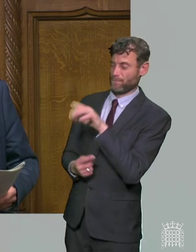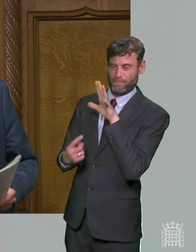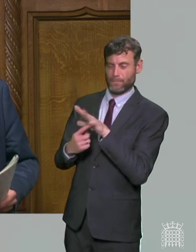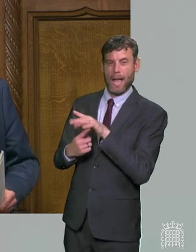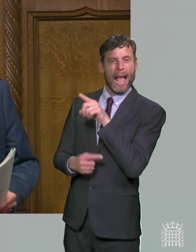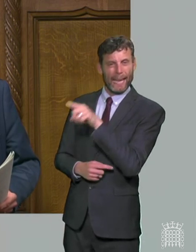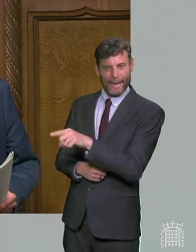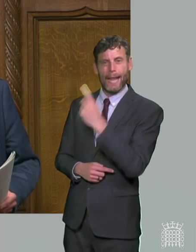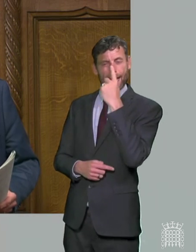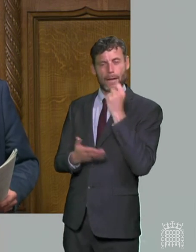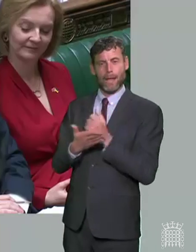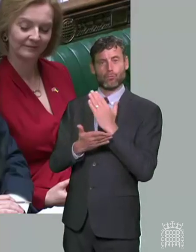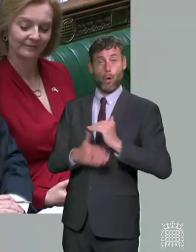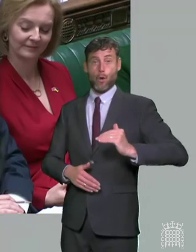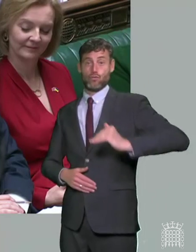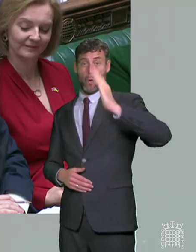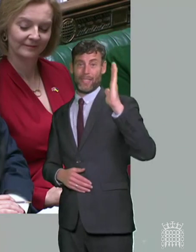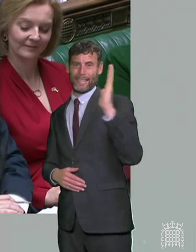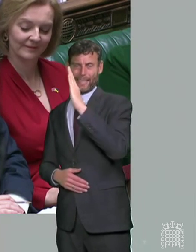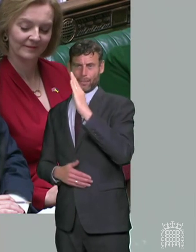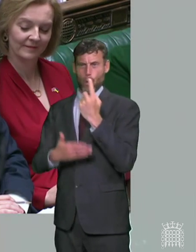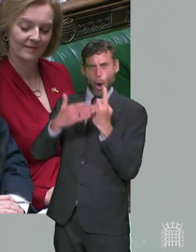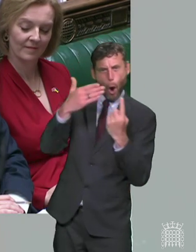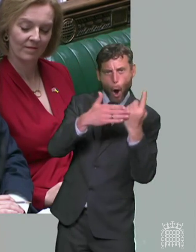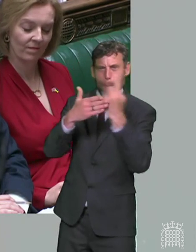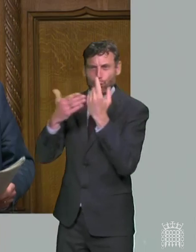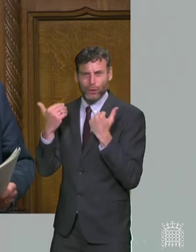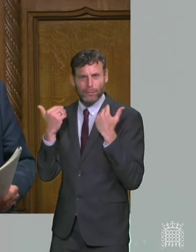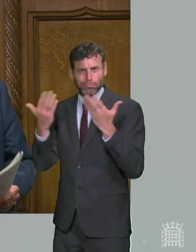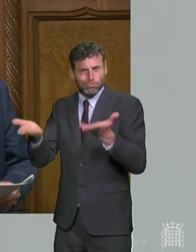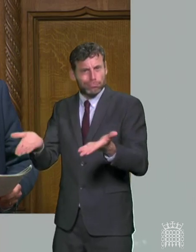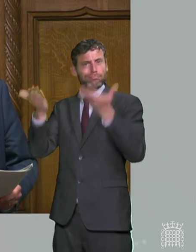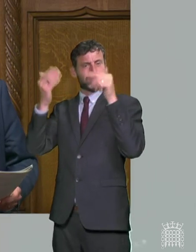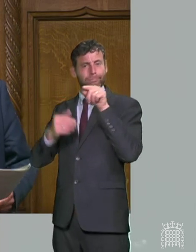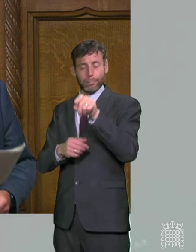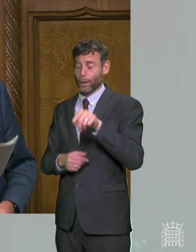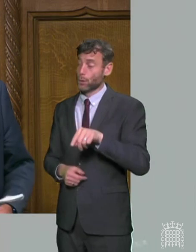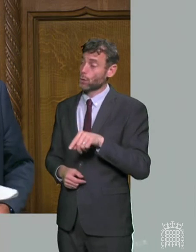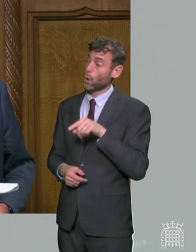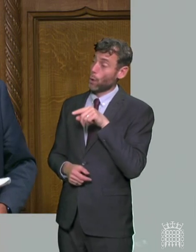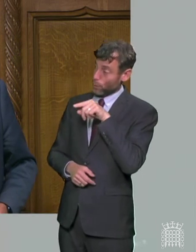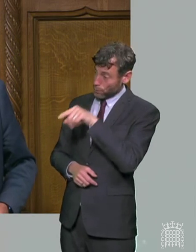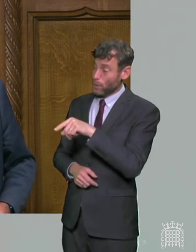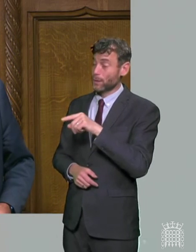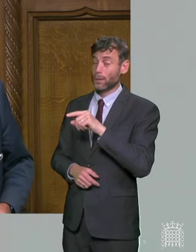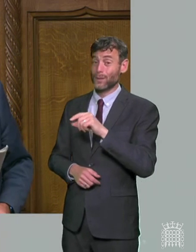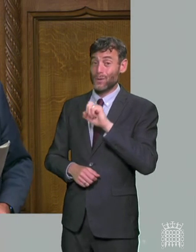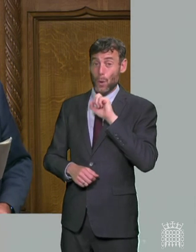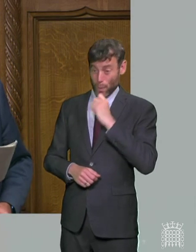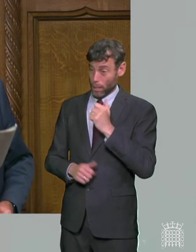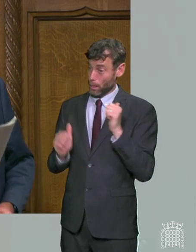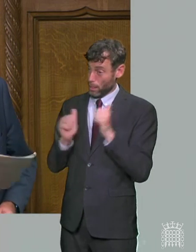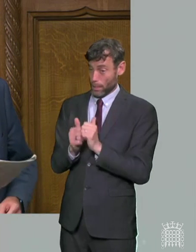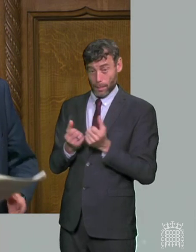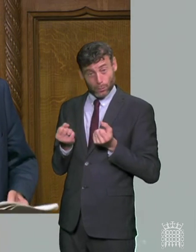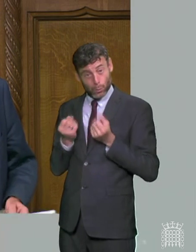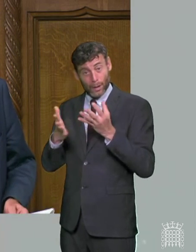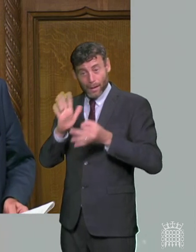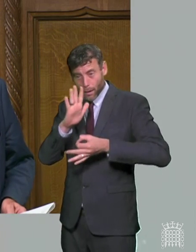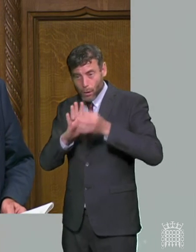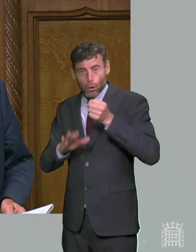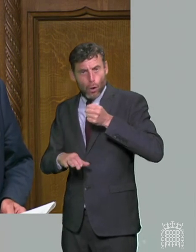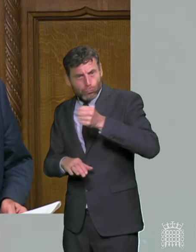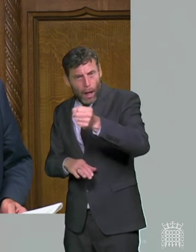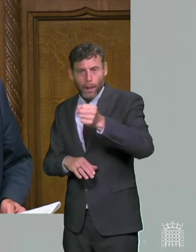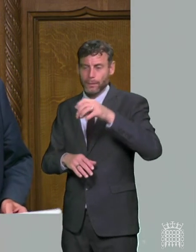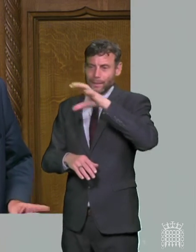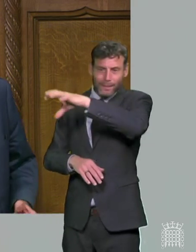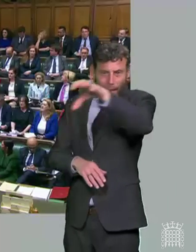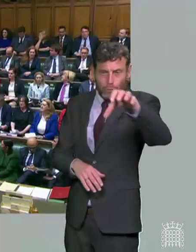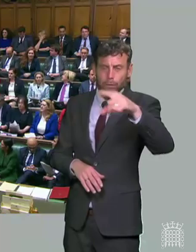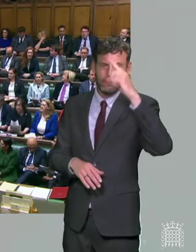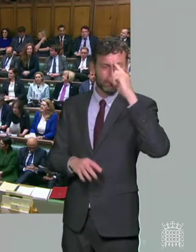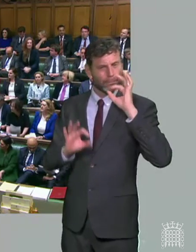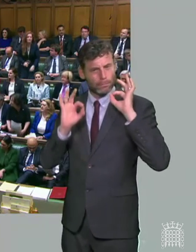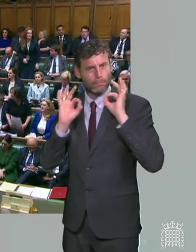To that end, will he encourage progress on the Ferryhill station development, reinvigorate the Leamside line and help to deliver a great county deal for County Durham?